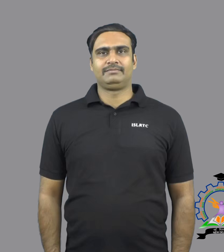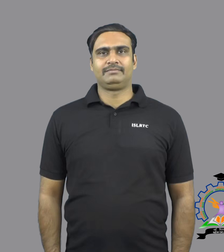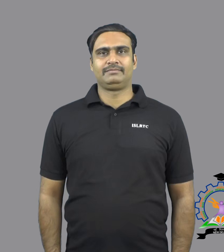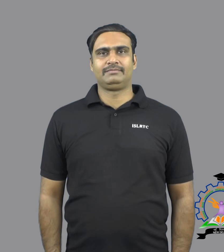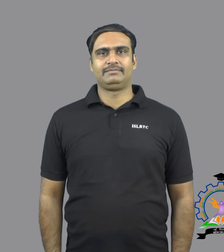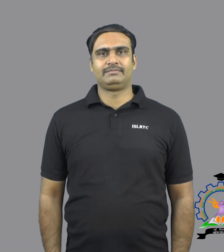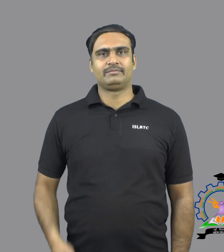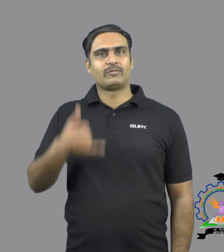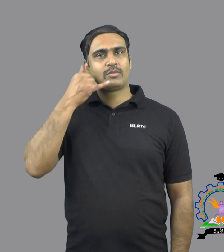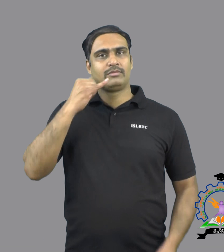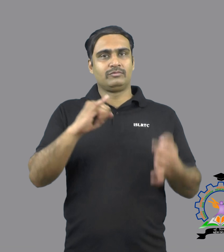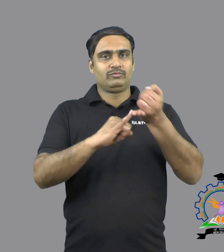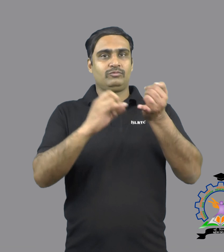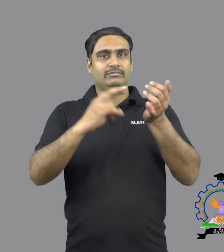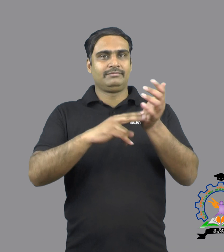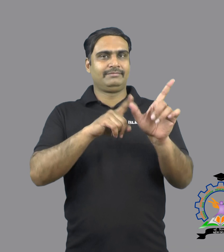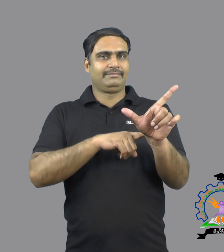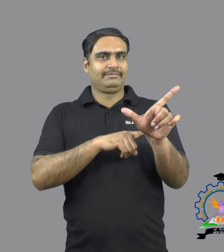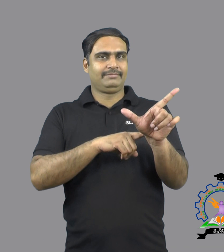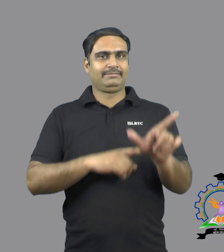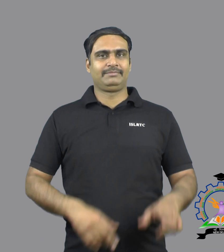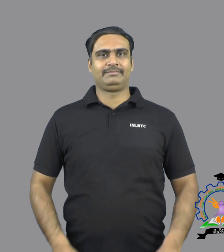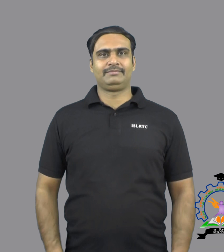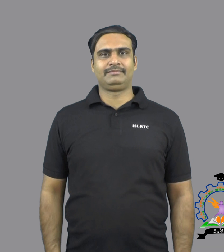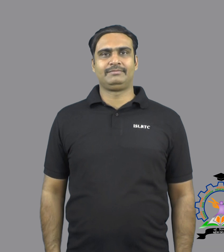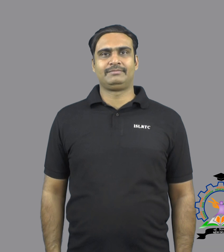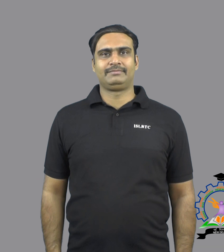Sony Mobile